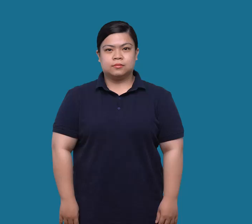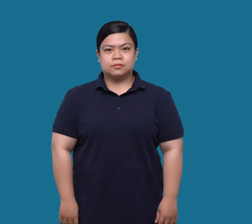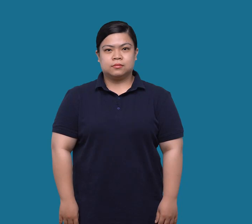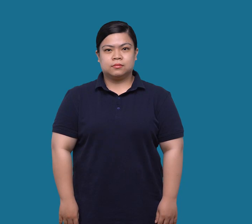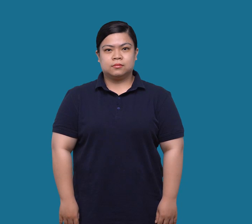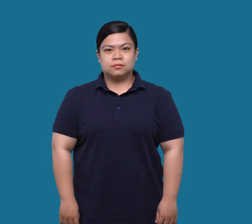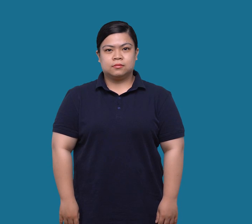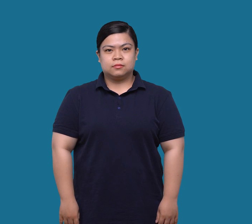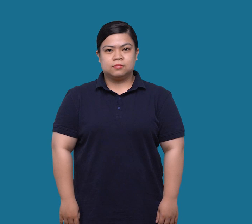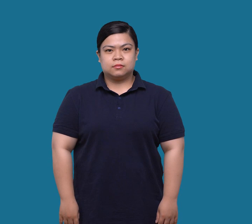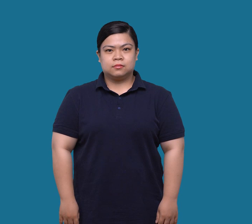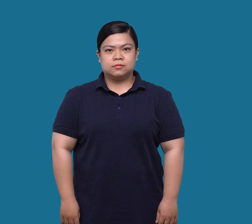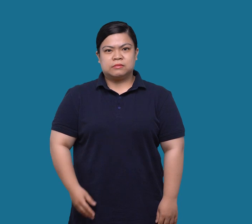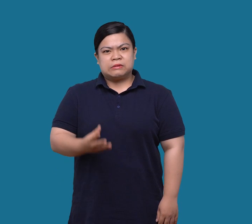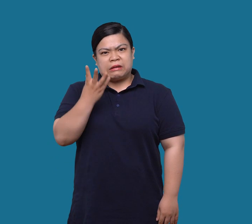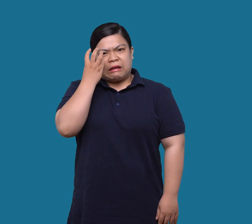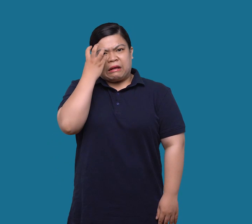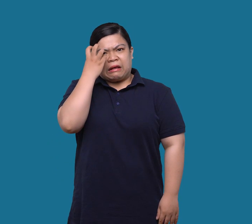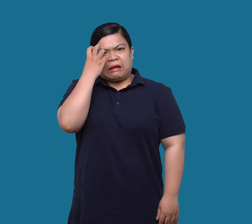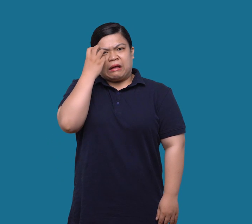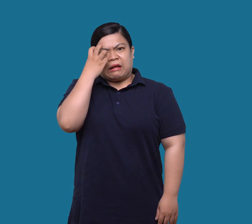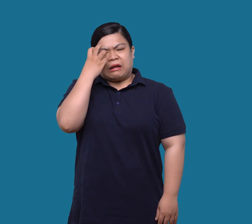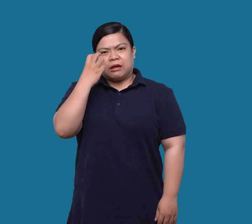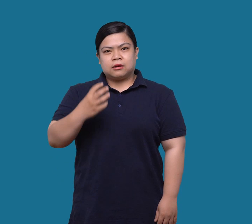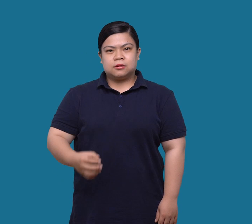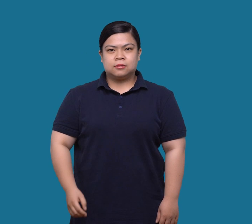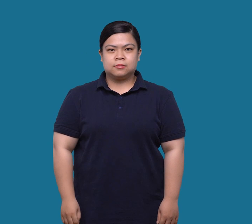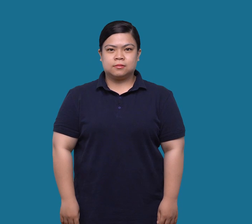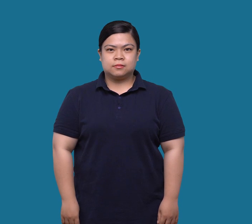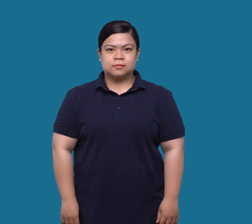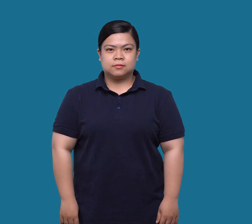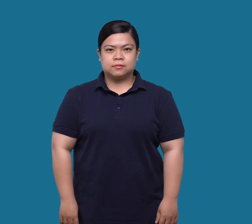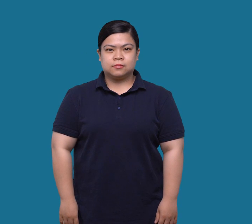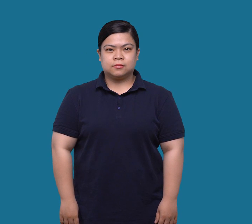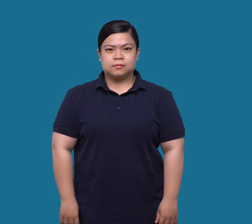đau mắt đỏ